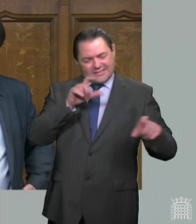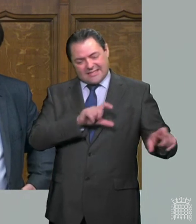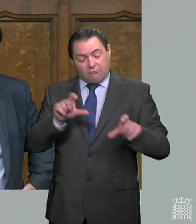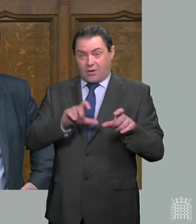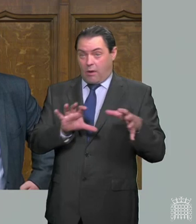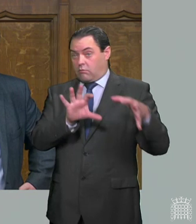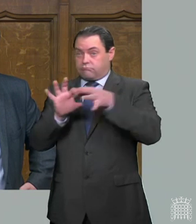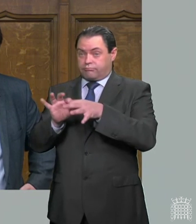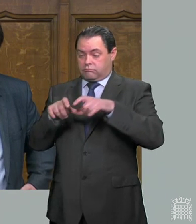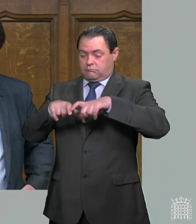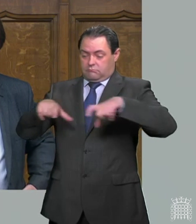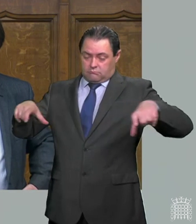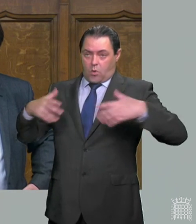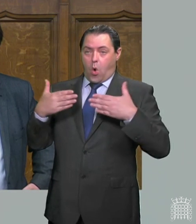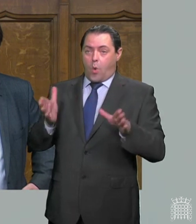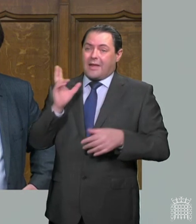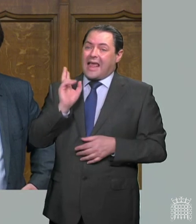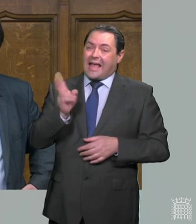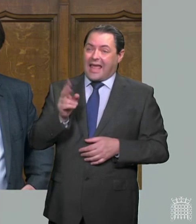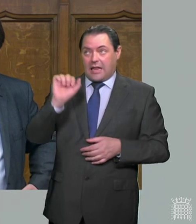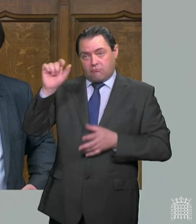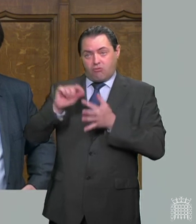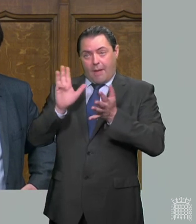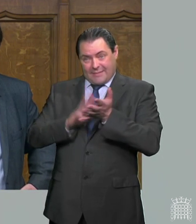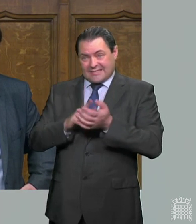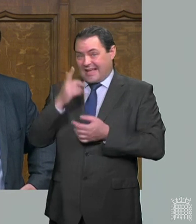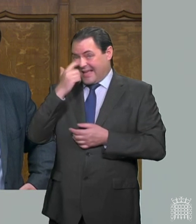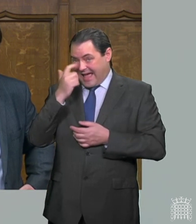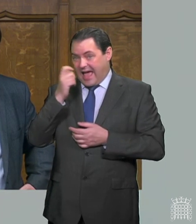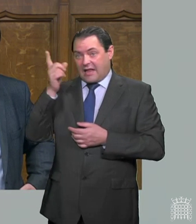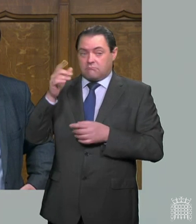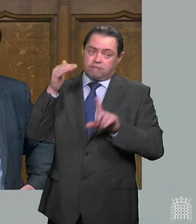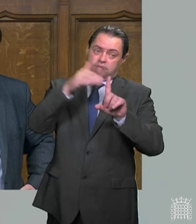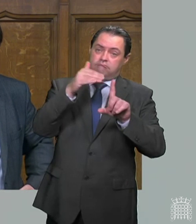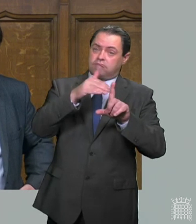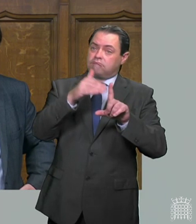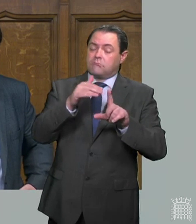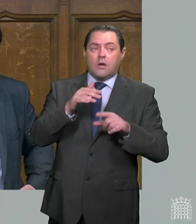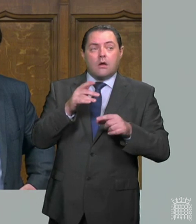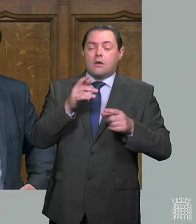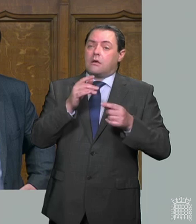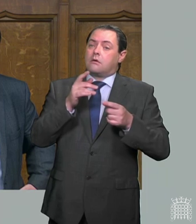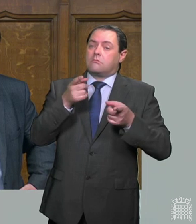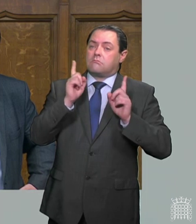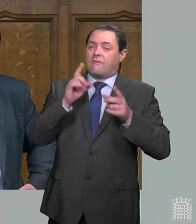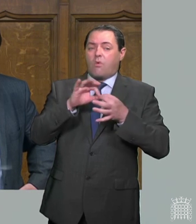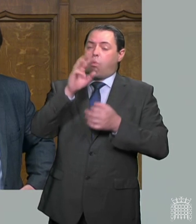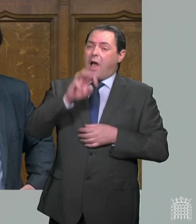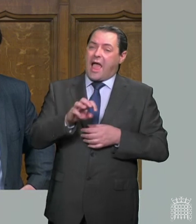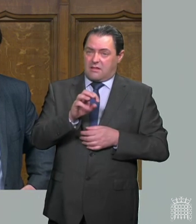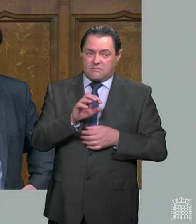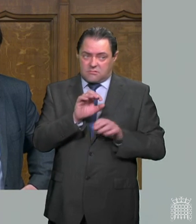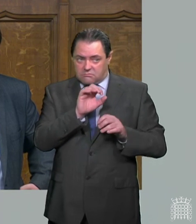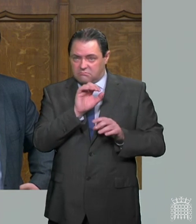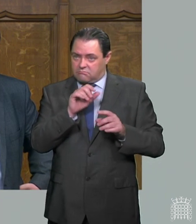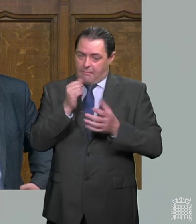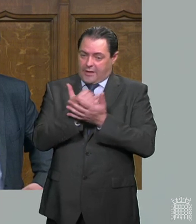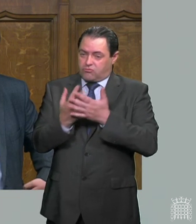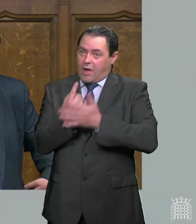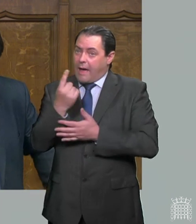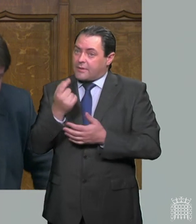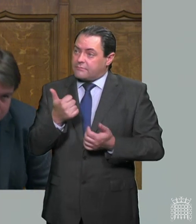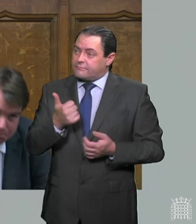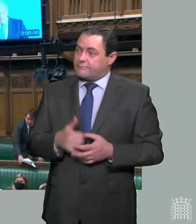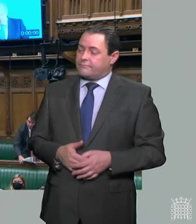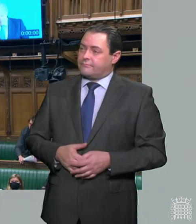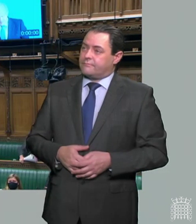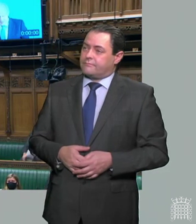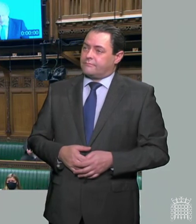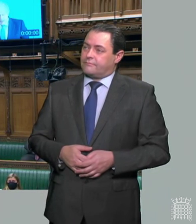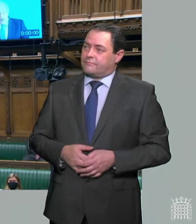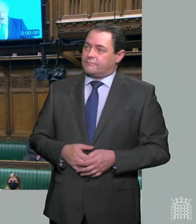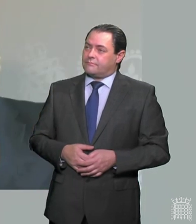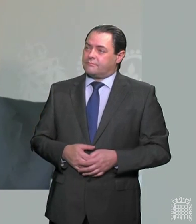Will the Prime Minister use the weight of his office and, like the Secretary of State for Wales, jump on the boat, get this investment over the waterline and deliver this levelling-up bid in mid-Wales?